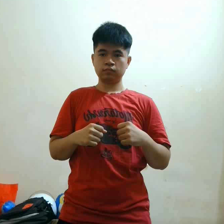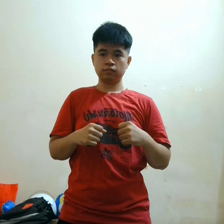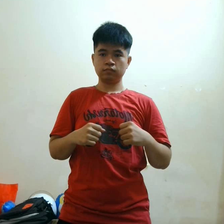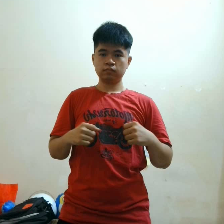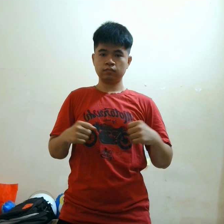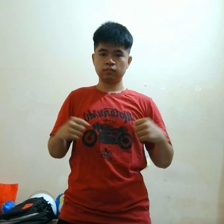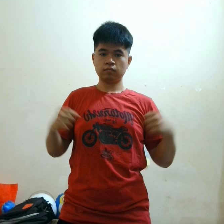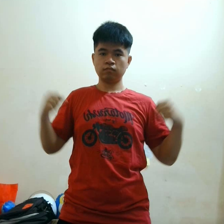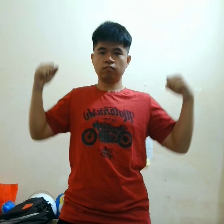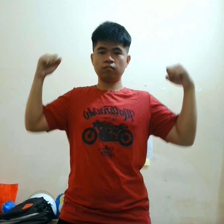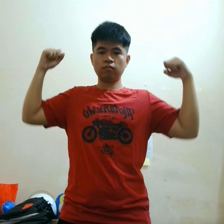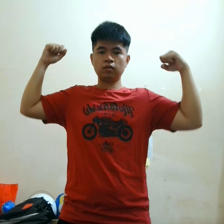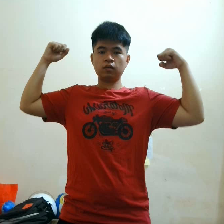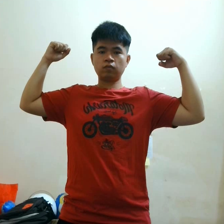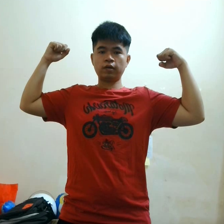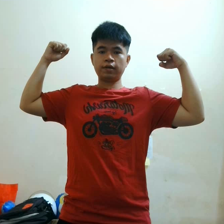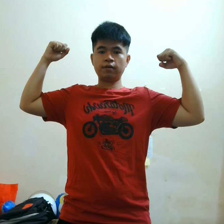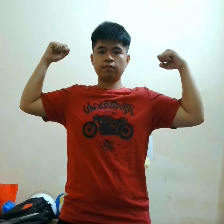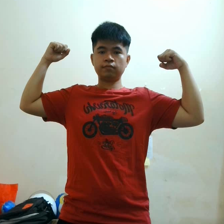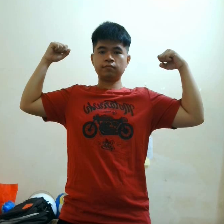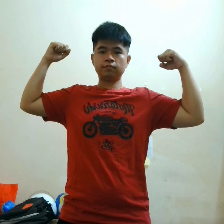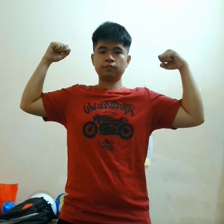minh khoe